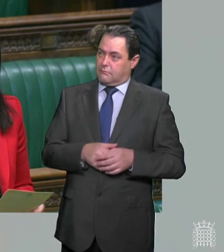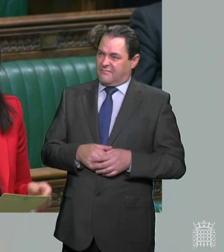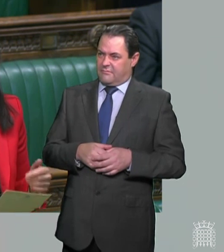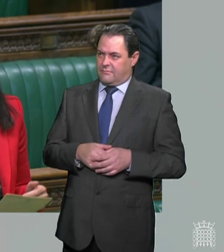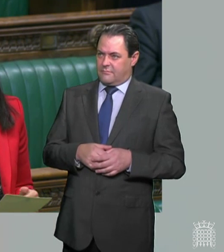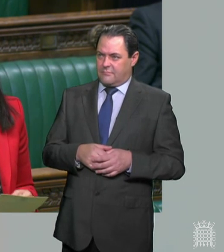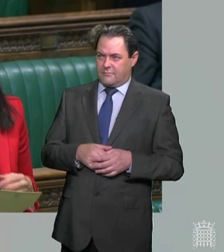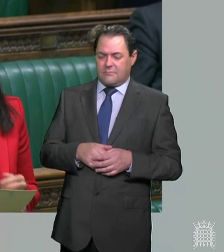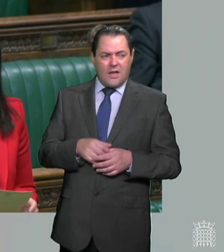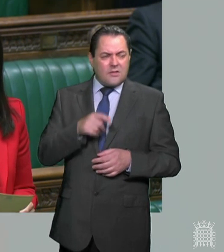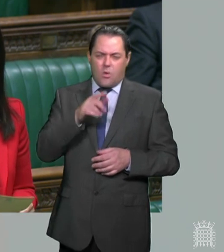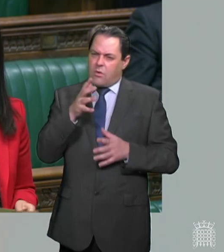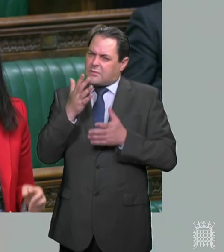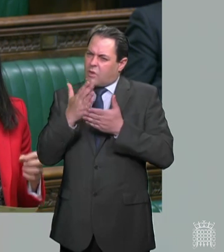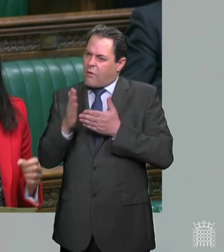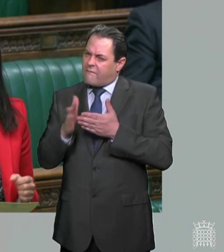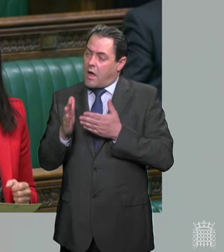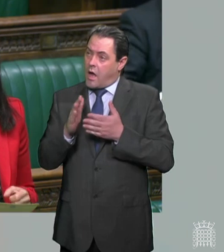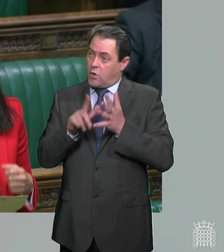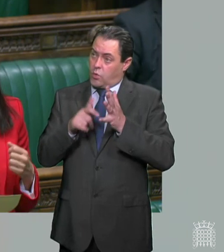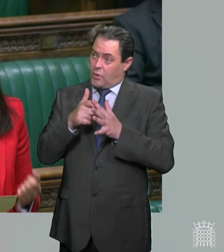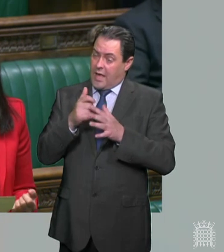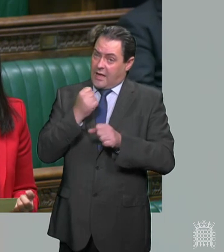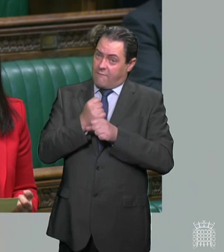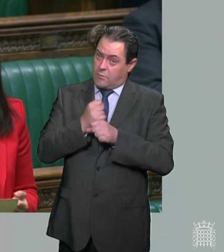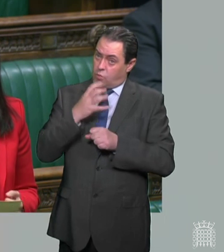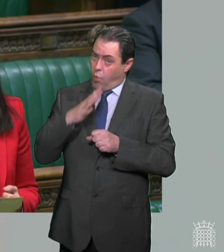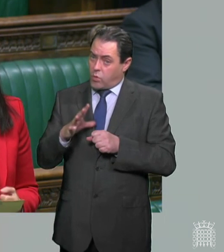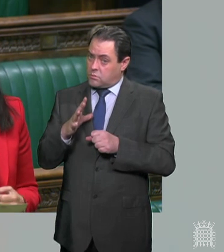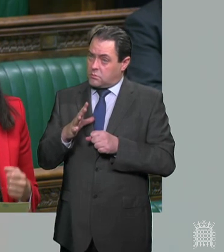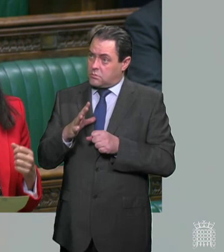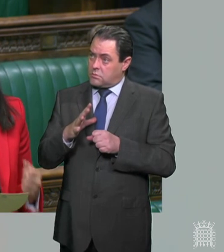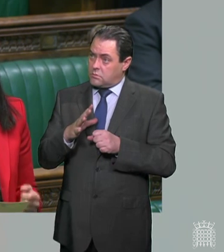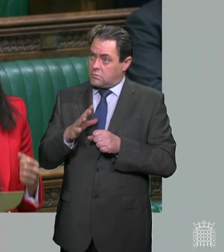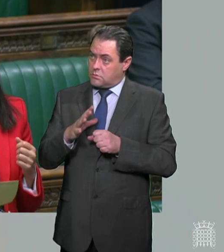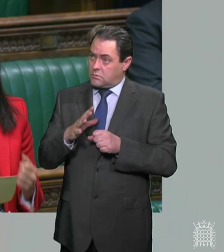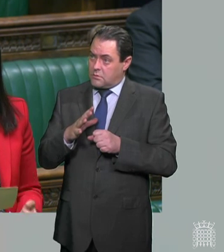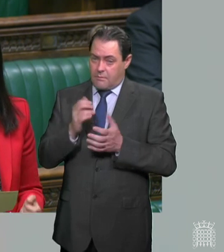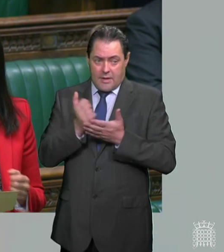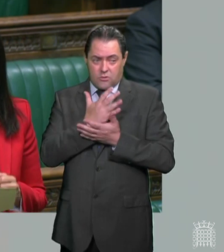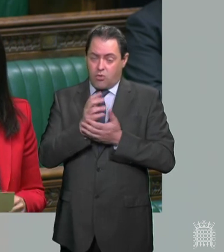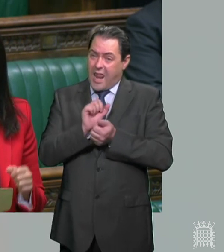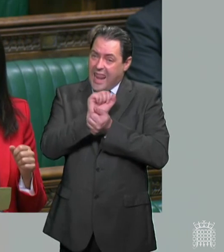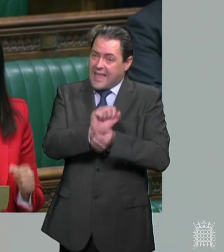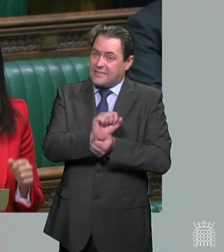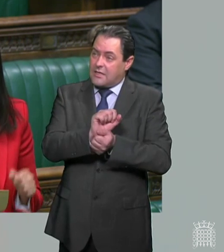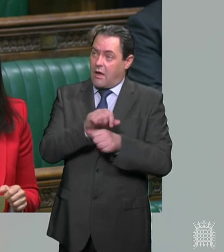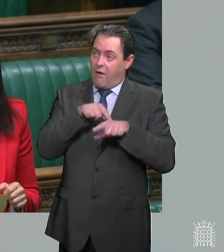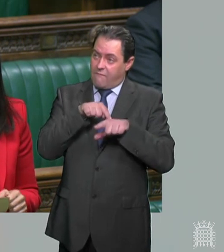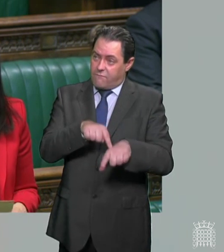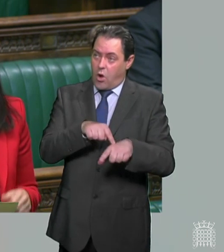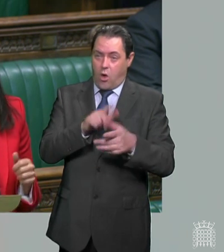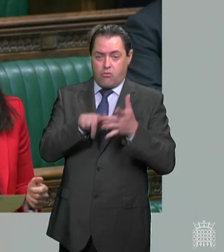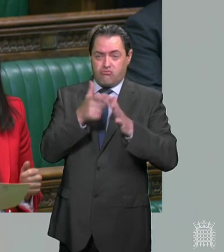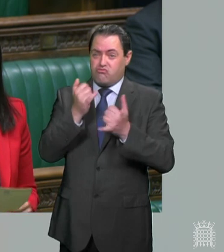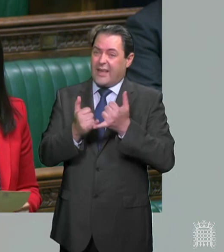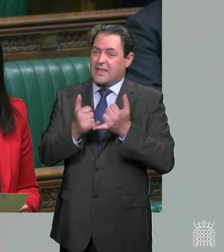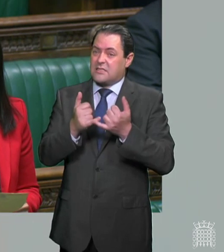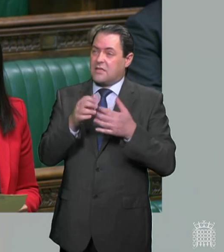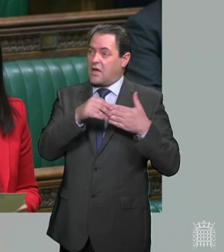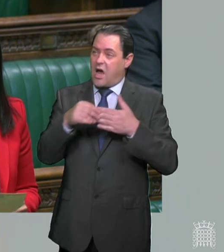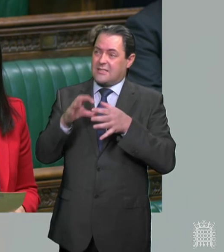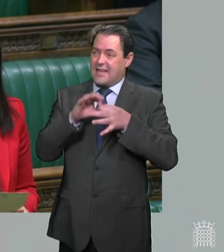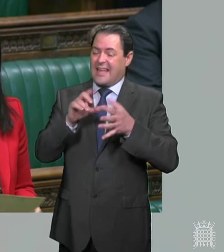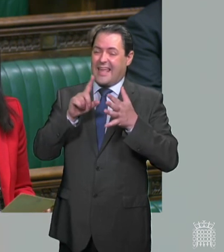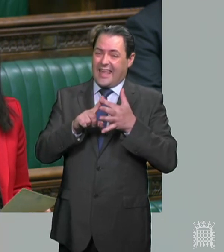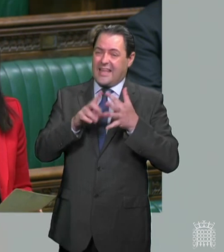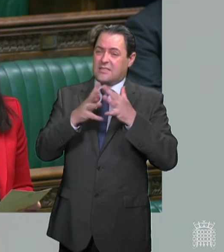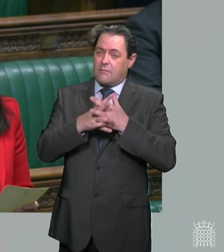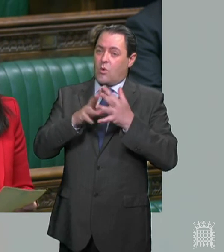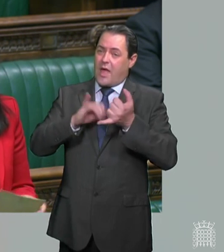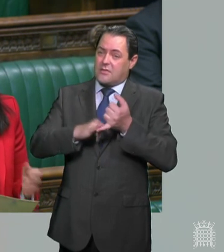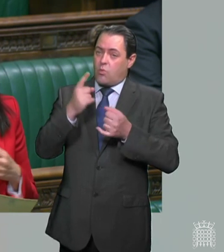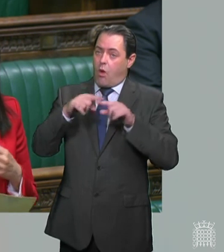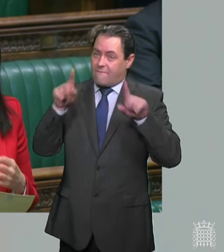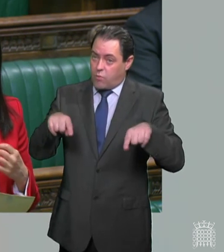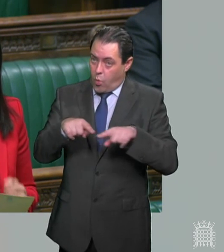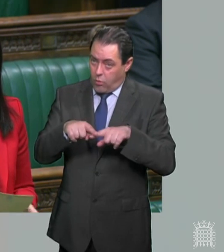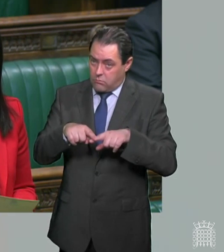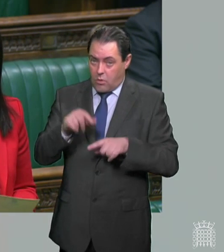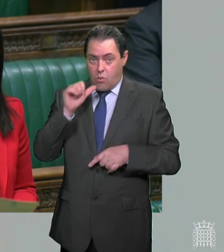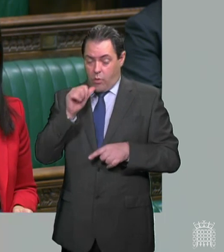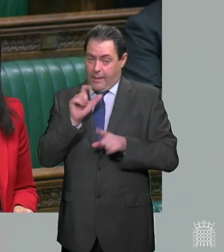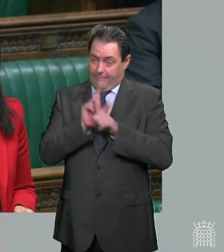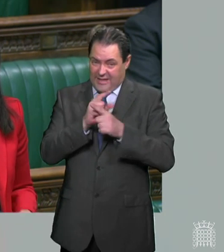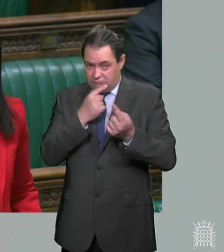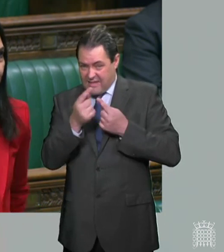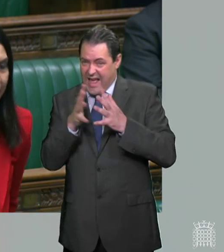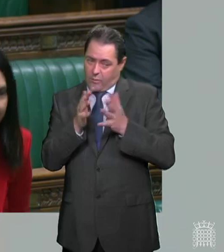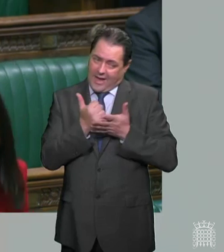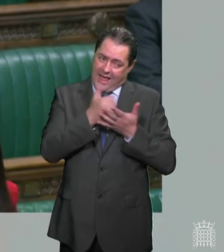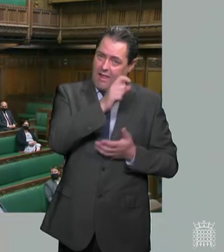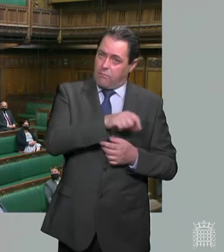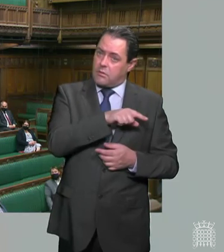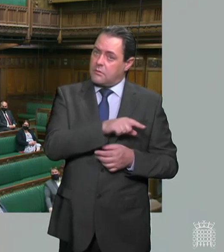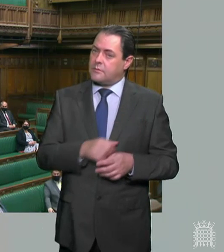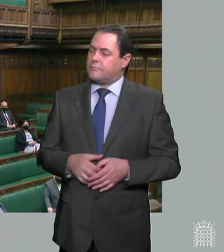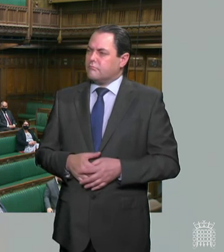Will the Prime Minister clarify whether the UK Government intend to take any steps to ensure that lenders and others adhere to RICS guidance on EWS1 forms and will he meet me to discuss how I can assist my constituent?